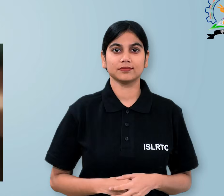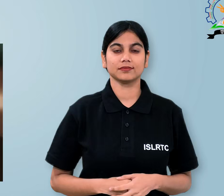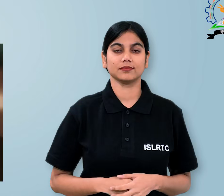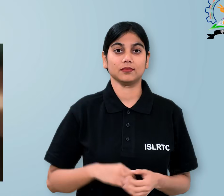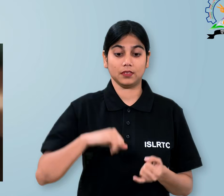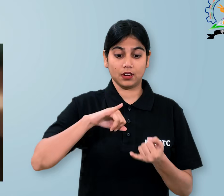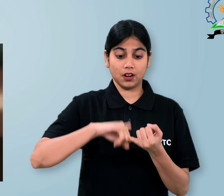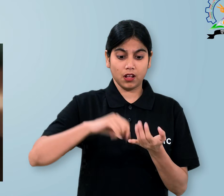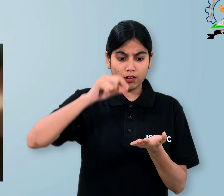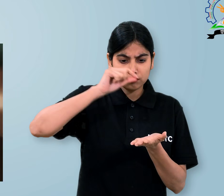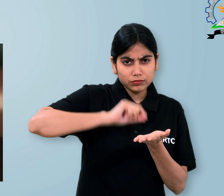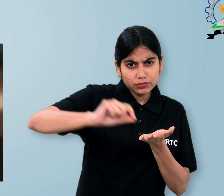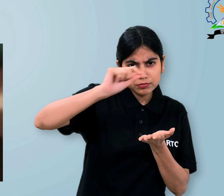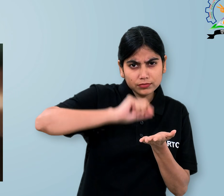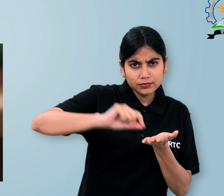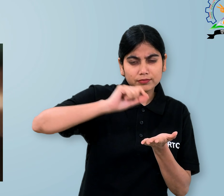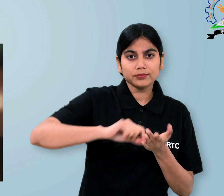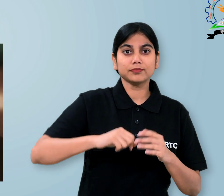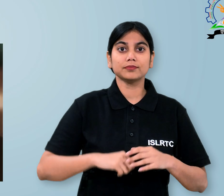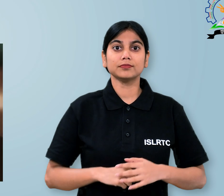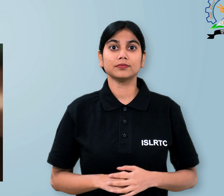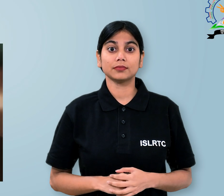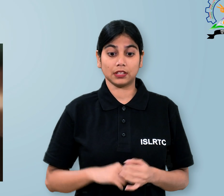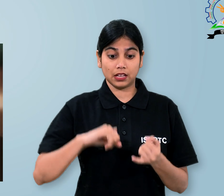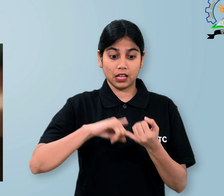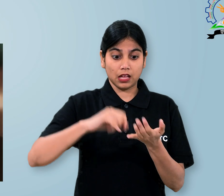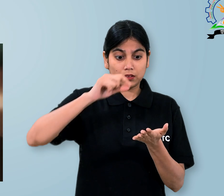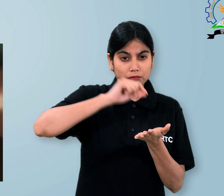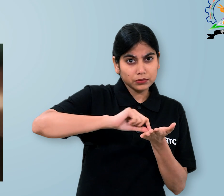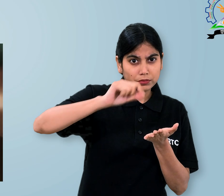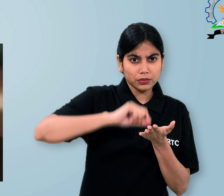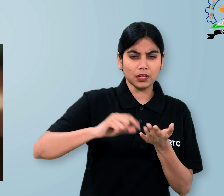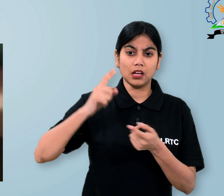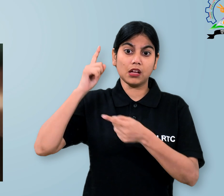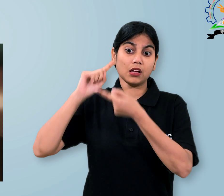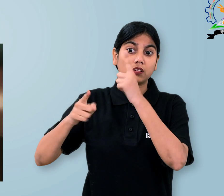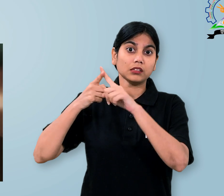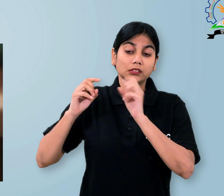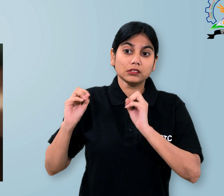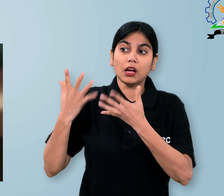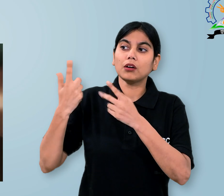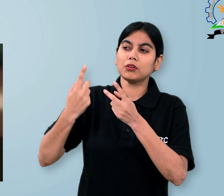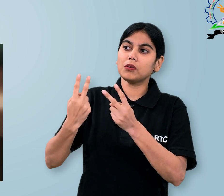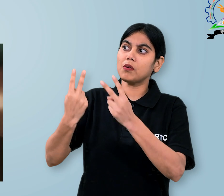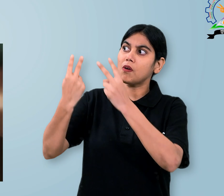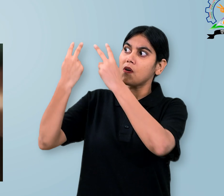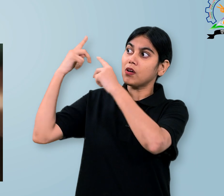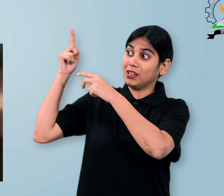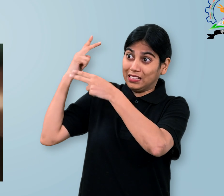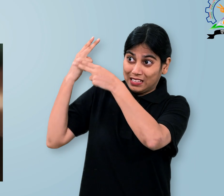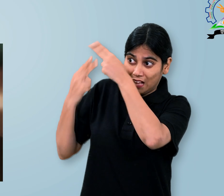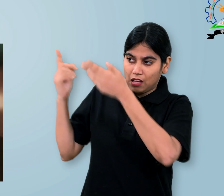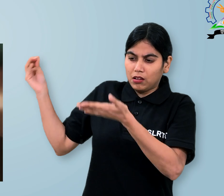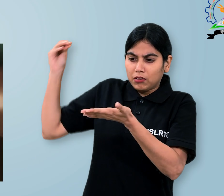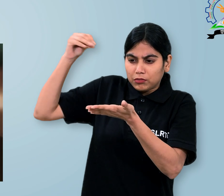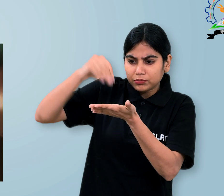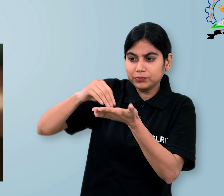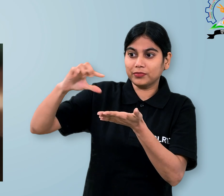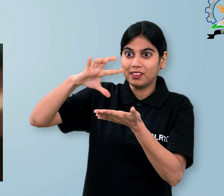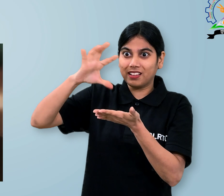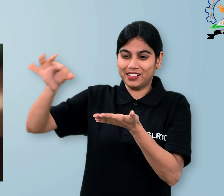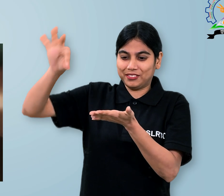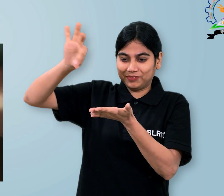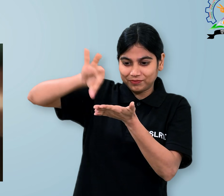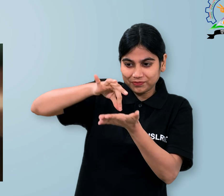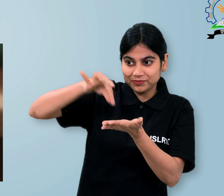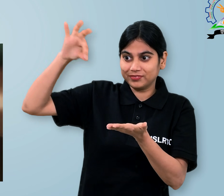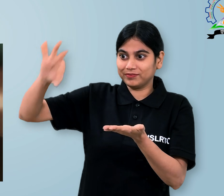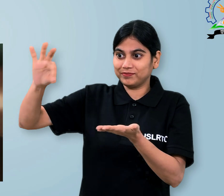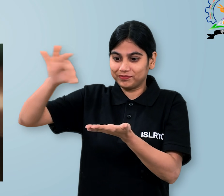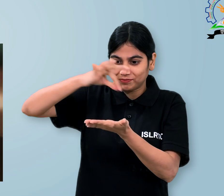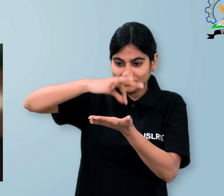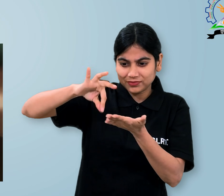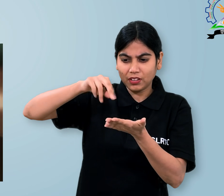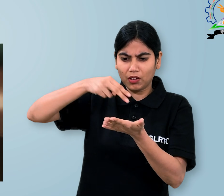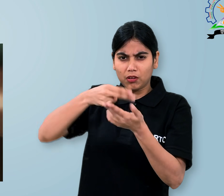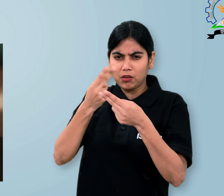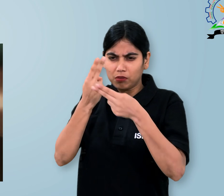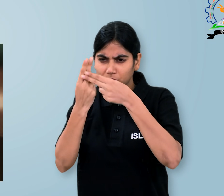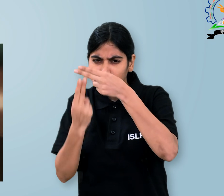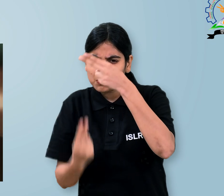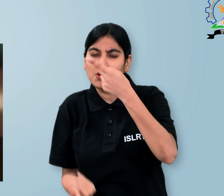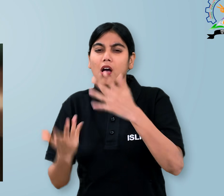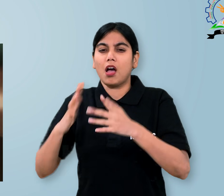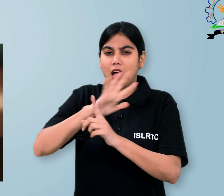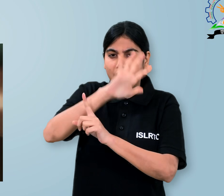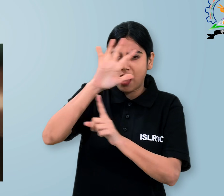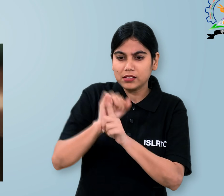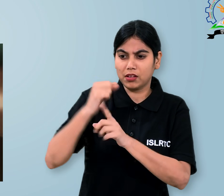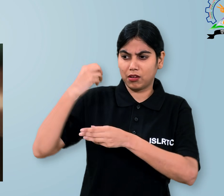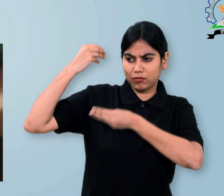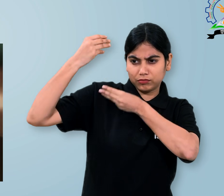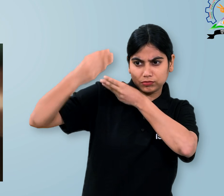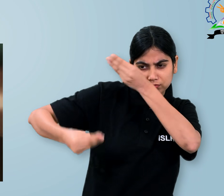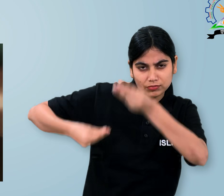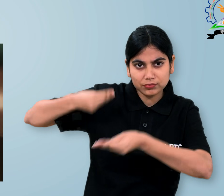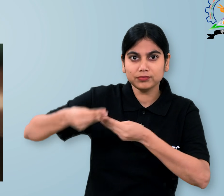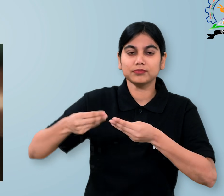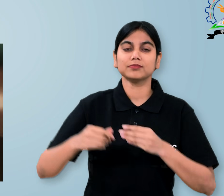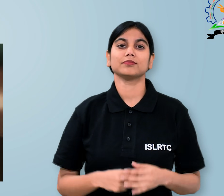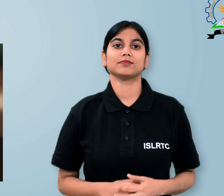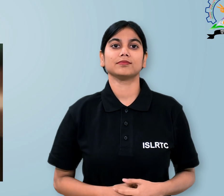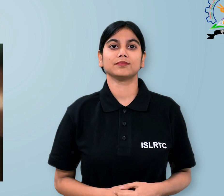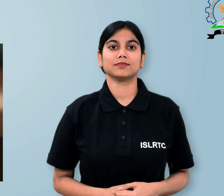Scripts In history, the term script refers to the writing system used in the past. Diiferent forms of equipment were used for writing. These scripts were a compilation of stories, cultures and traditions.